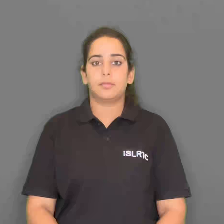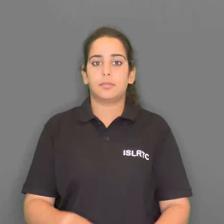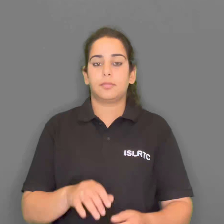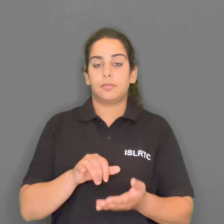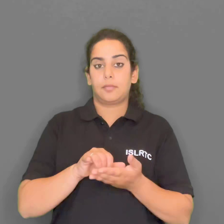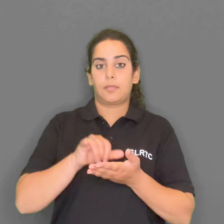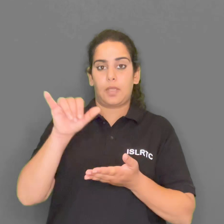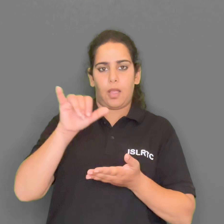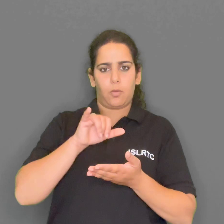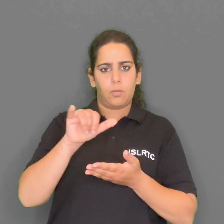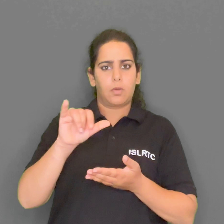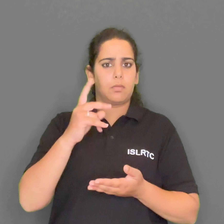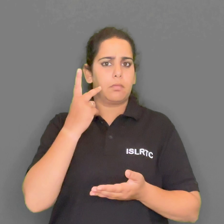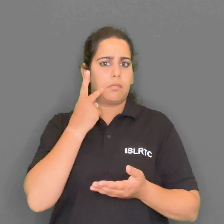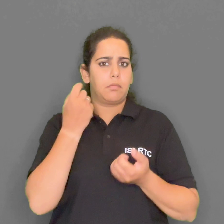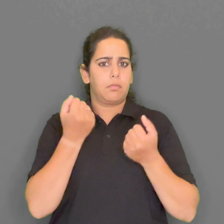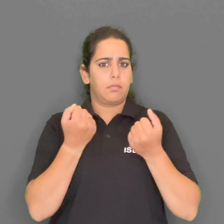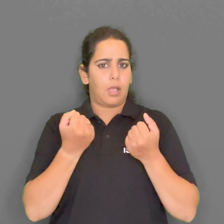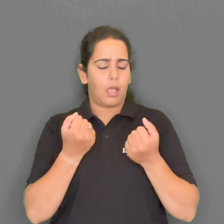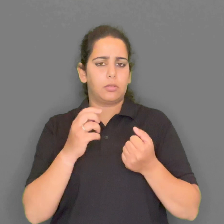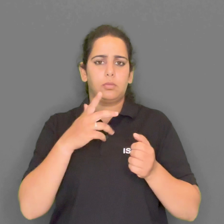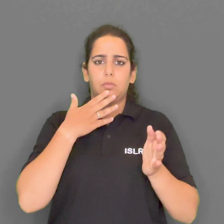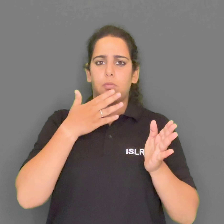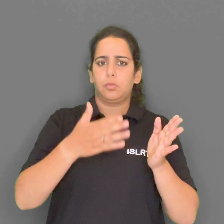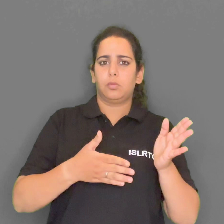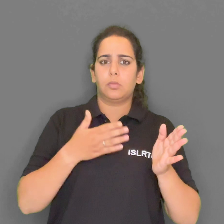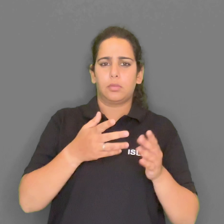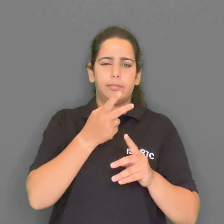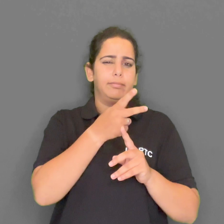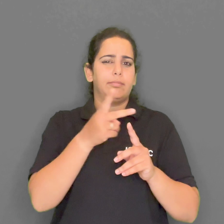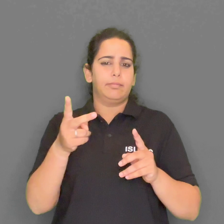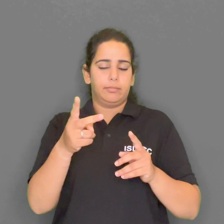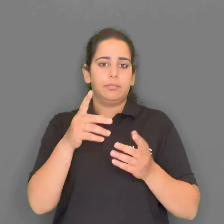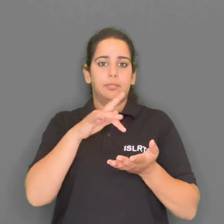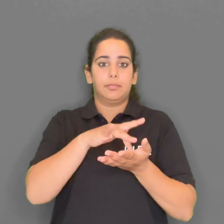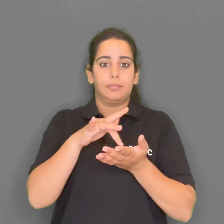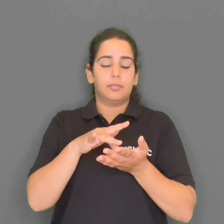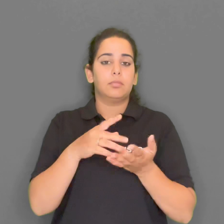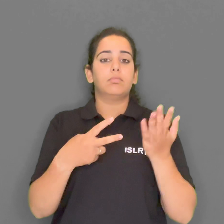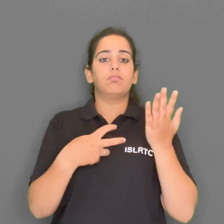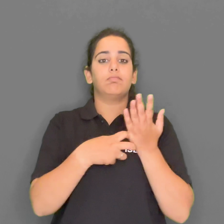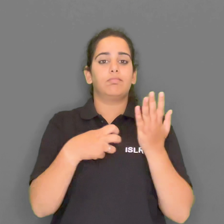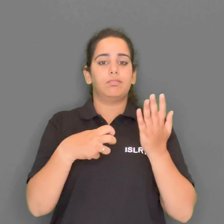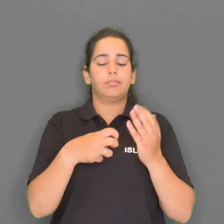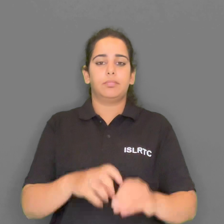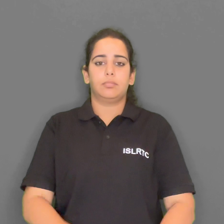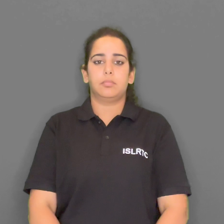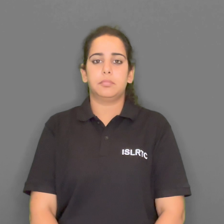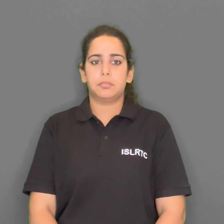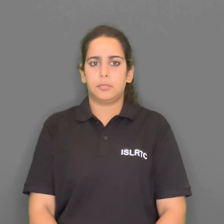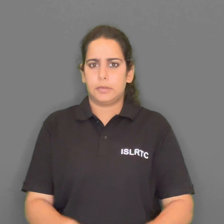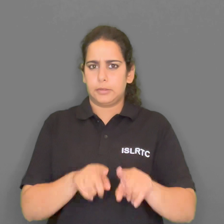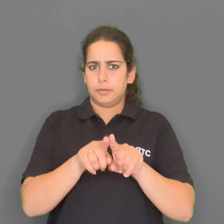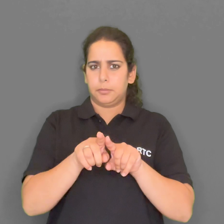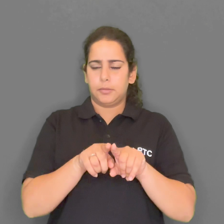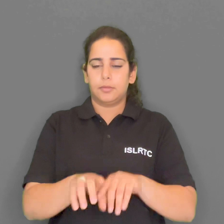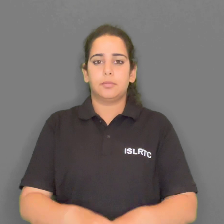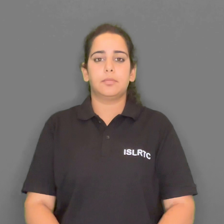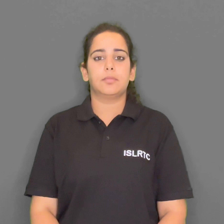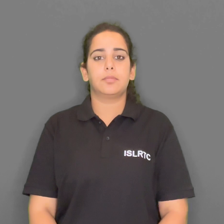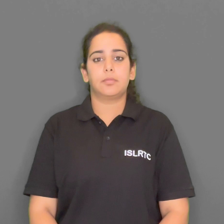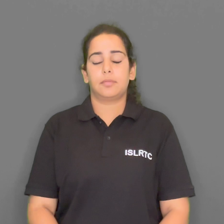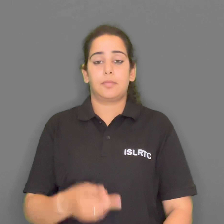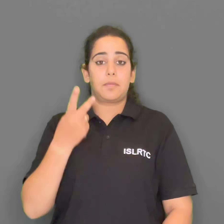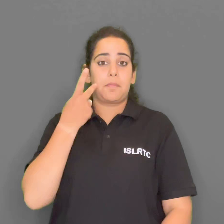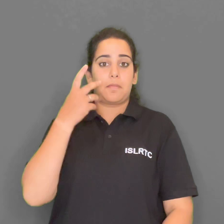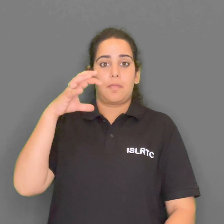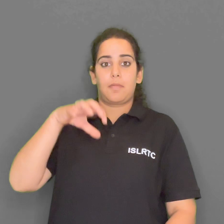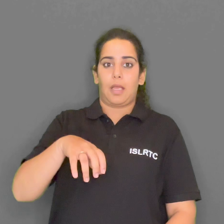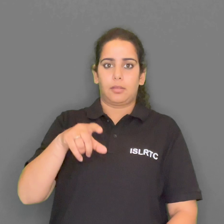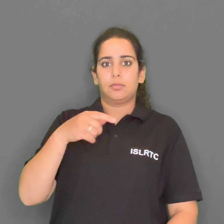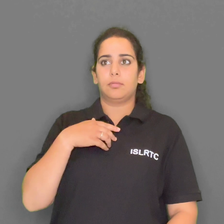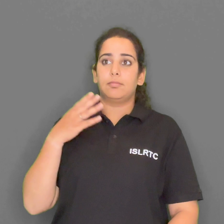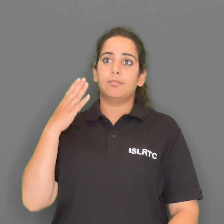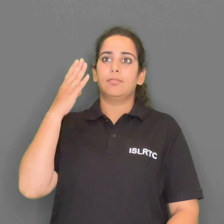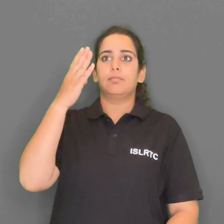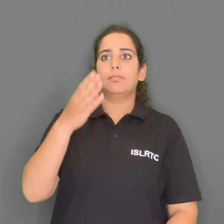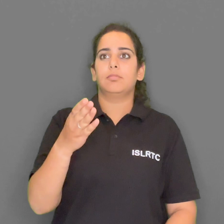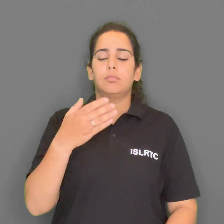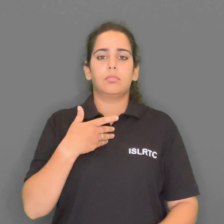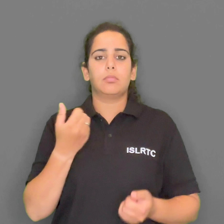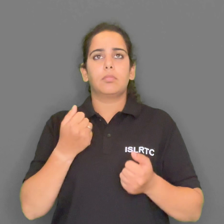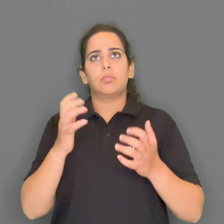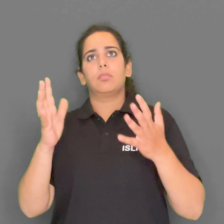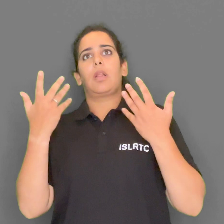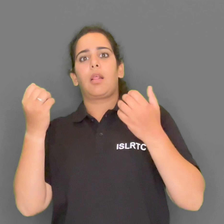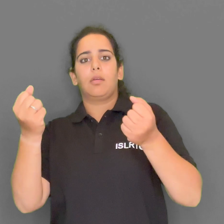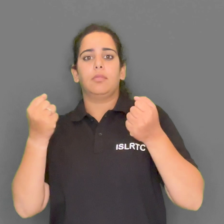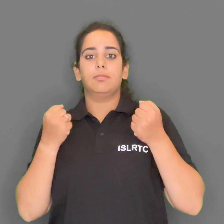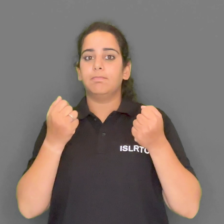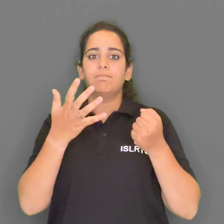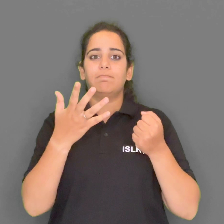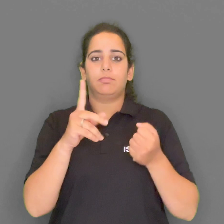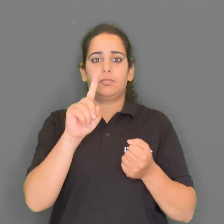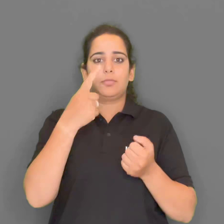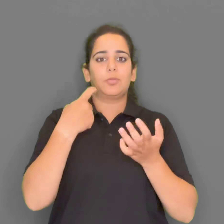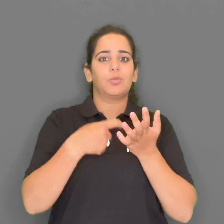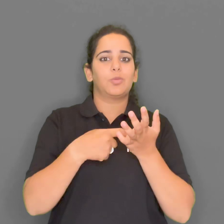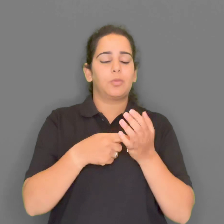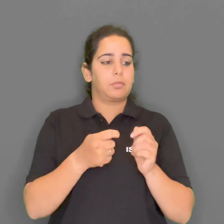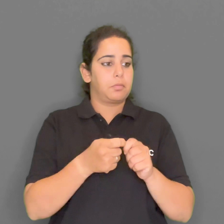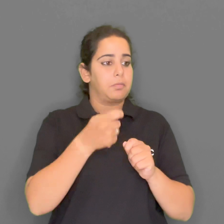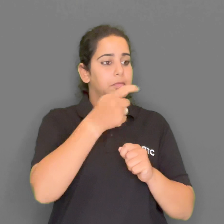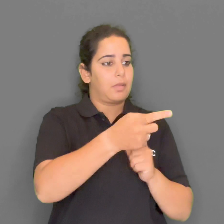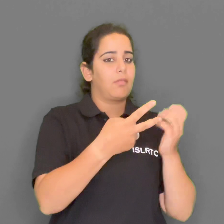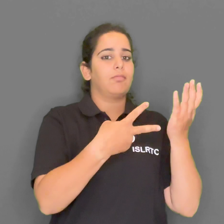Ticket counter The place where you buy a ticket for public transport, theatre, cinema, etc.